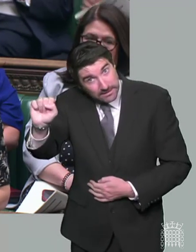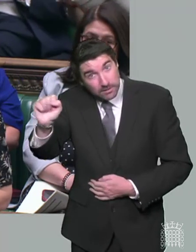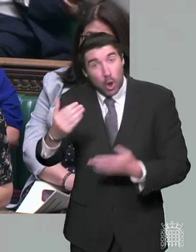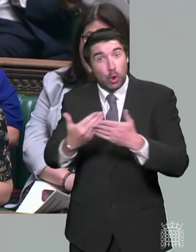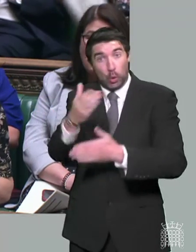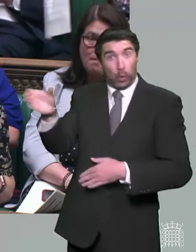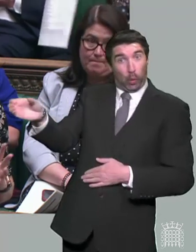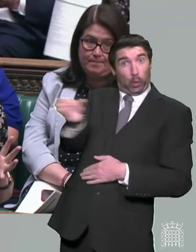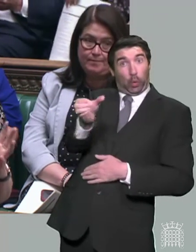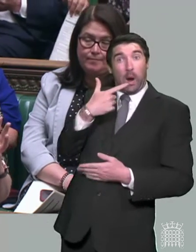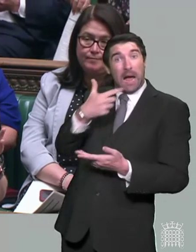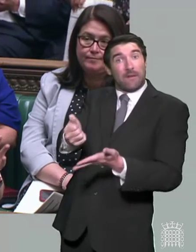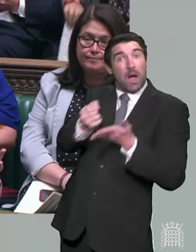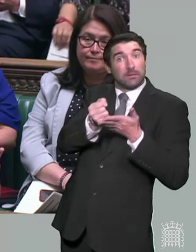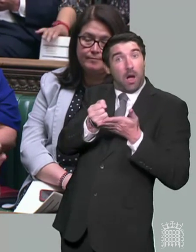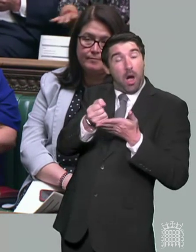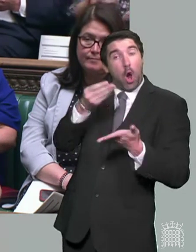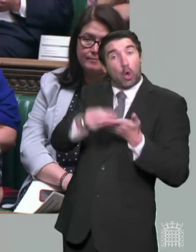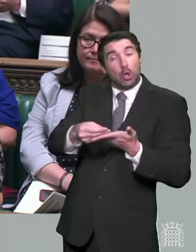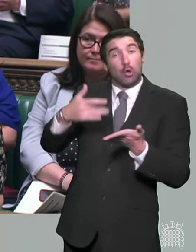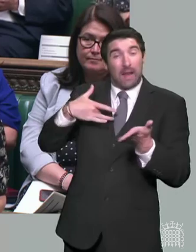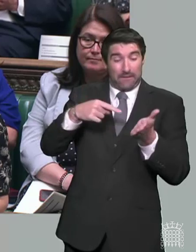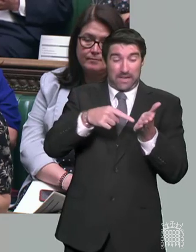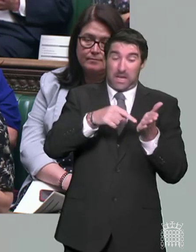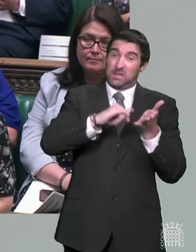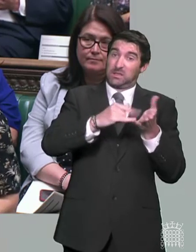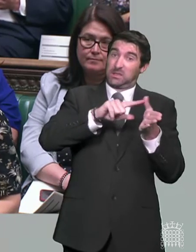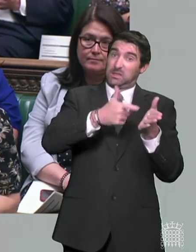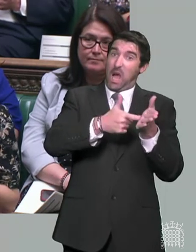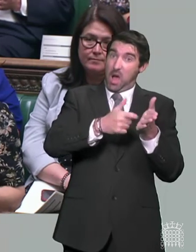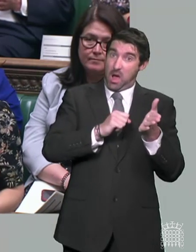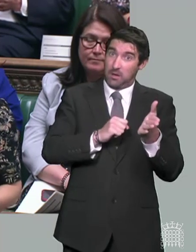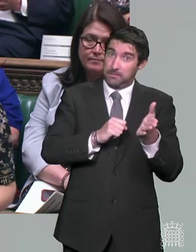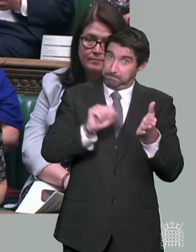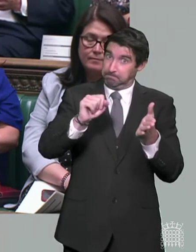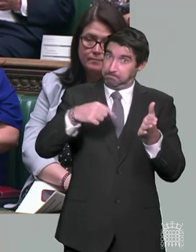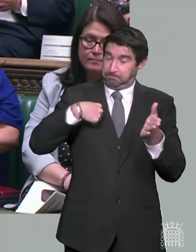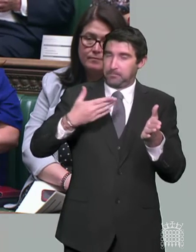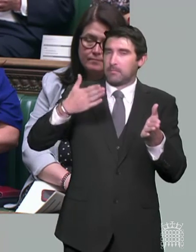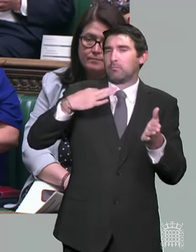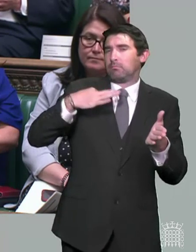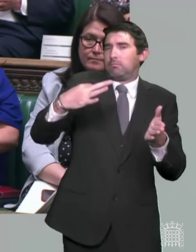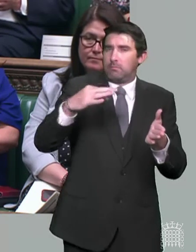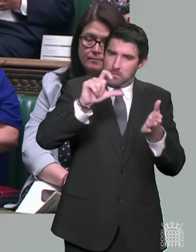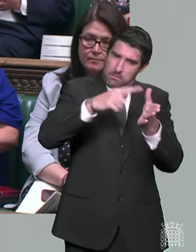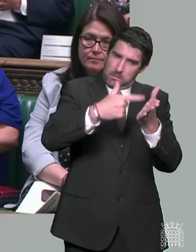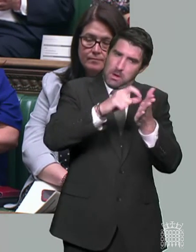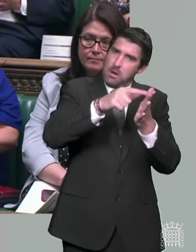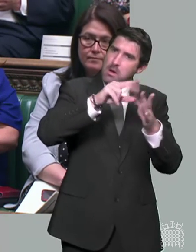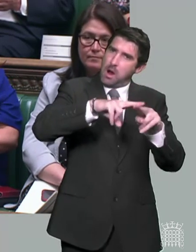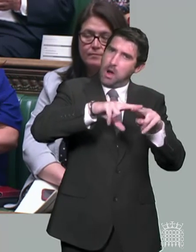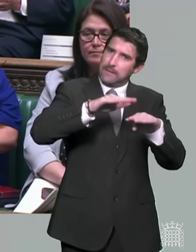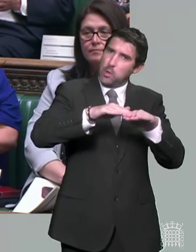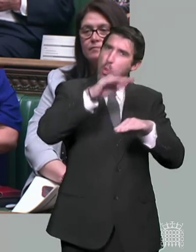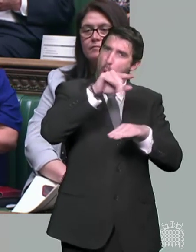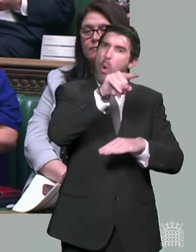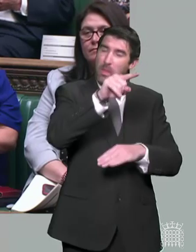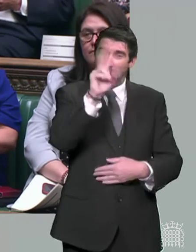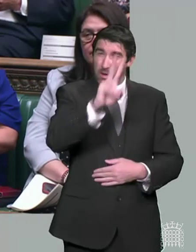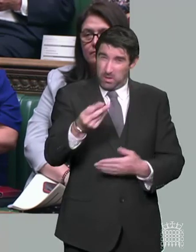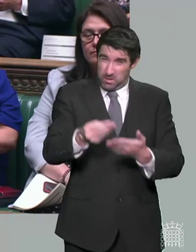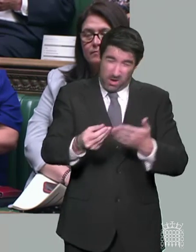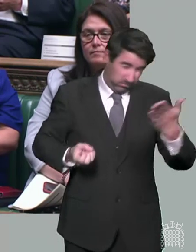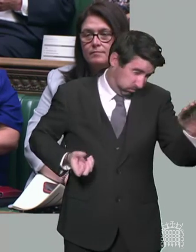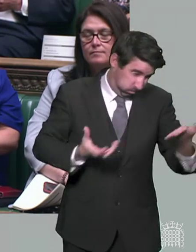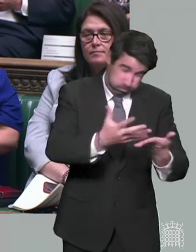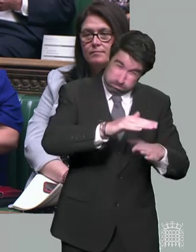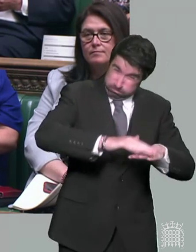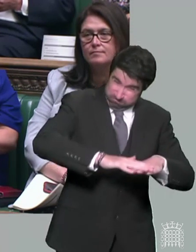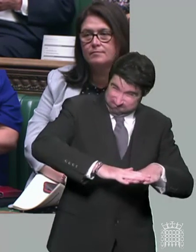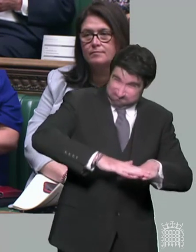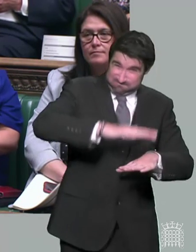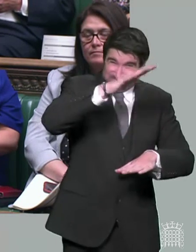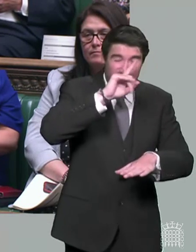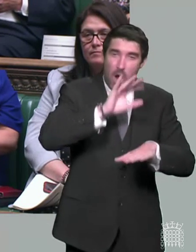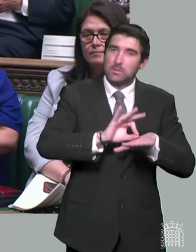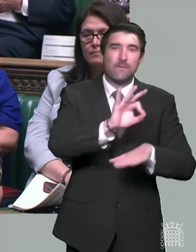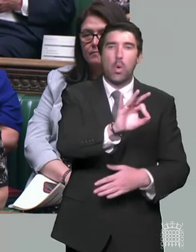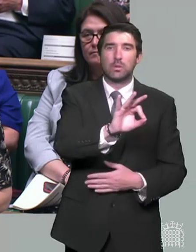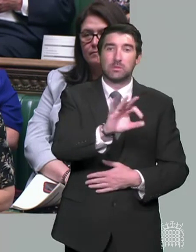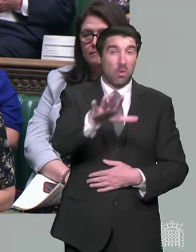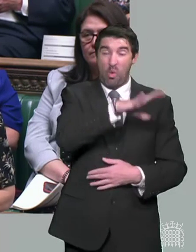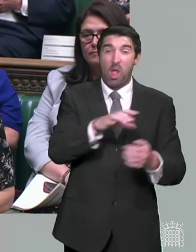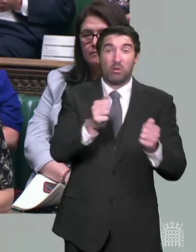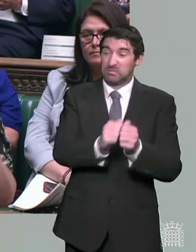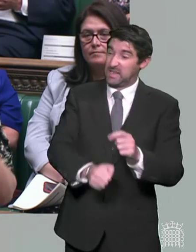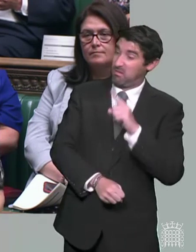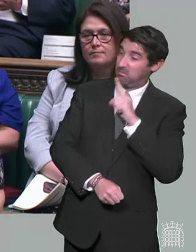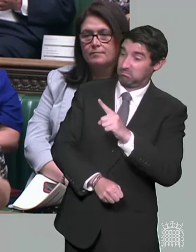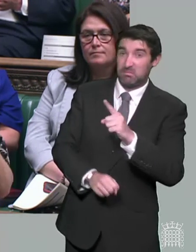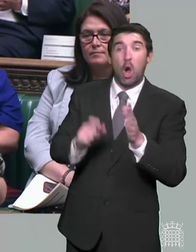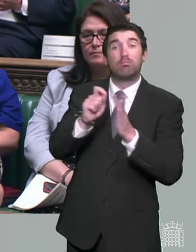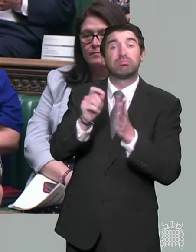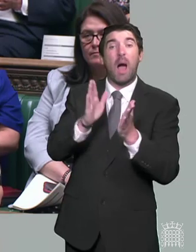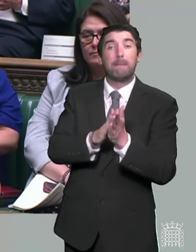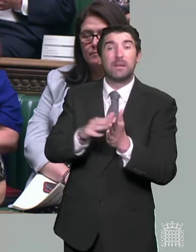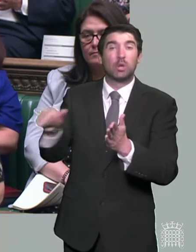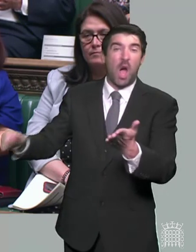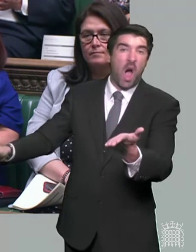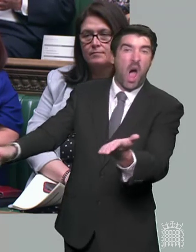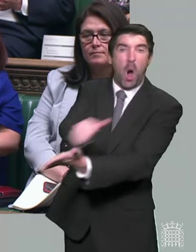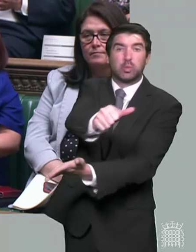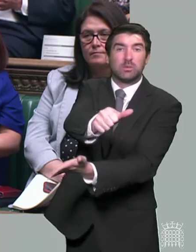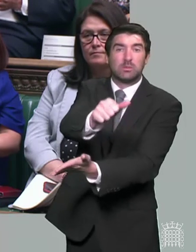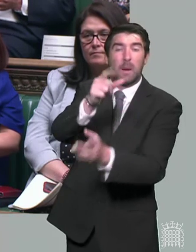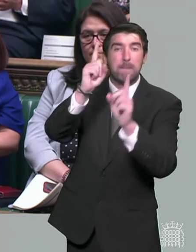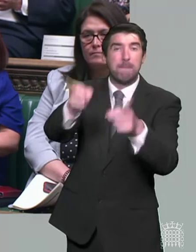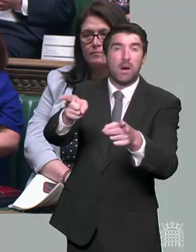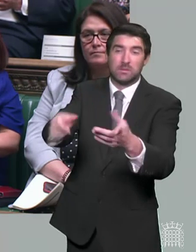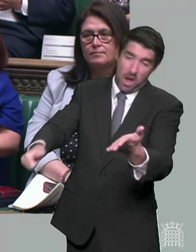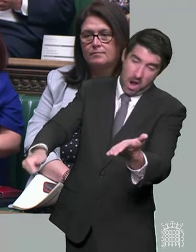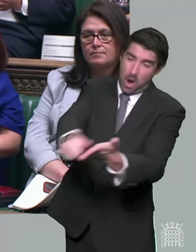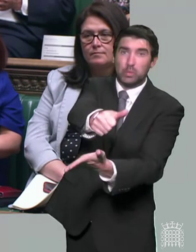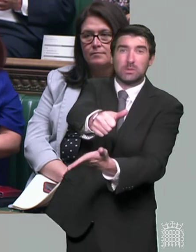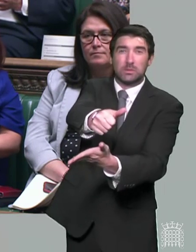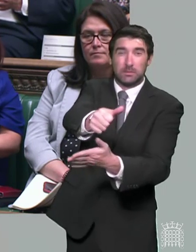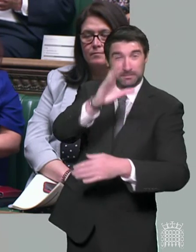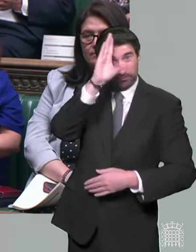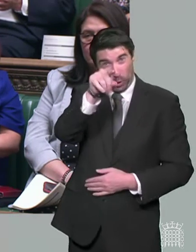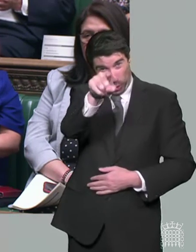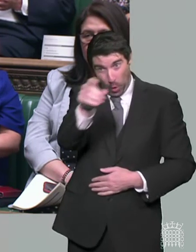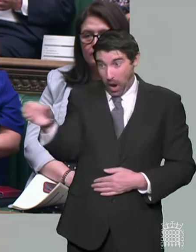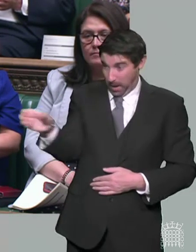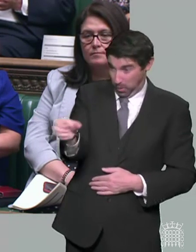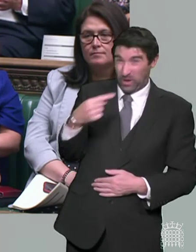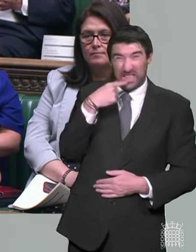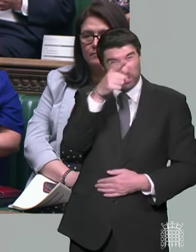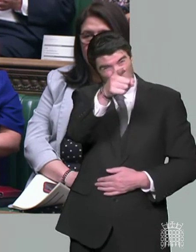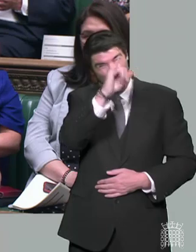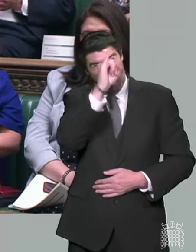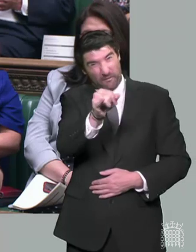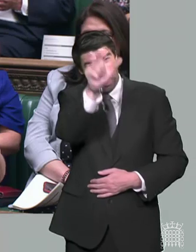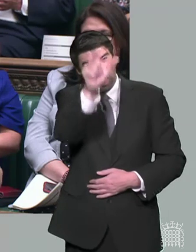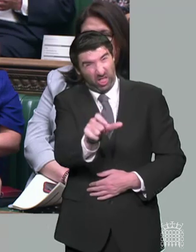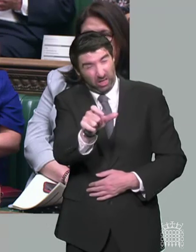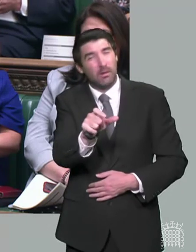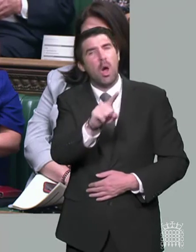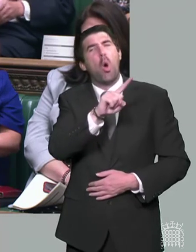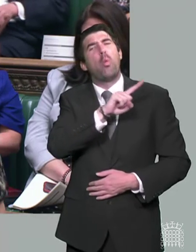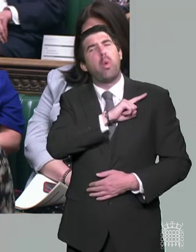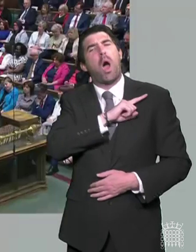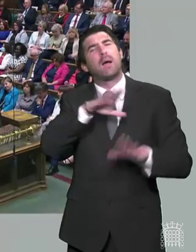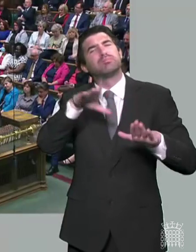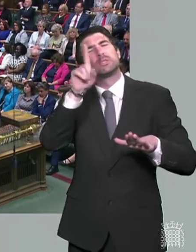Families across Cardiff North who are crippled with sky-rocketing bills and are unable to afford even the most basic necessities all agree with him, saying, “This Prime Minister has to go.” If even the Prime Minister’s own tsar does not have faith in him, tell me why those who are struggling should.